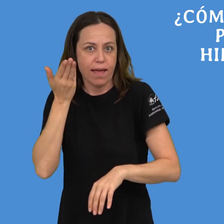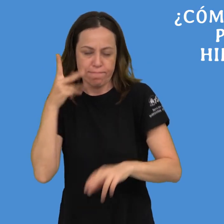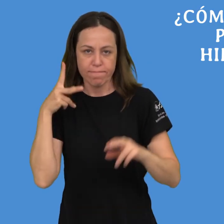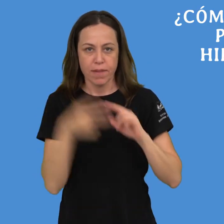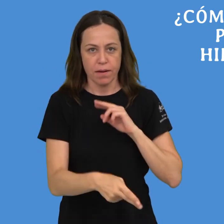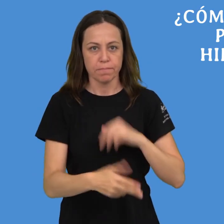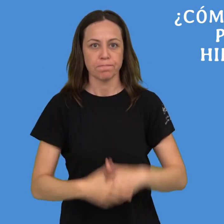evitar